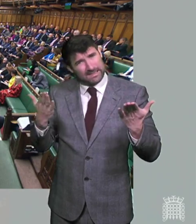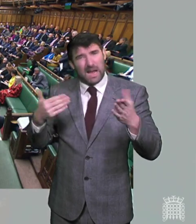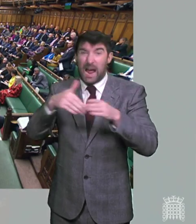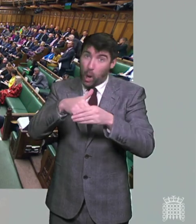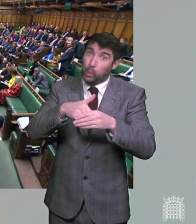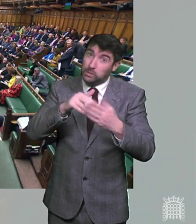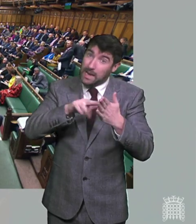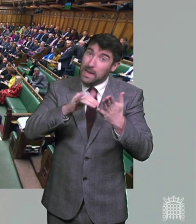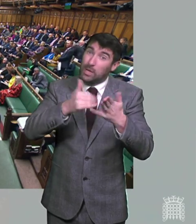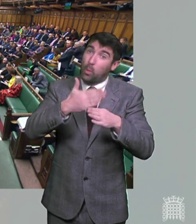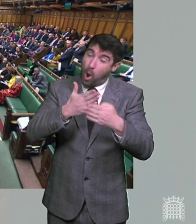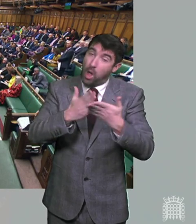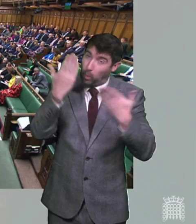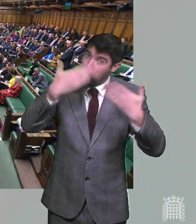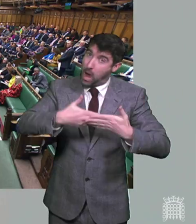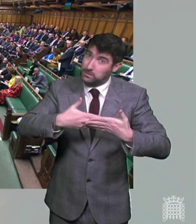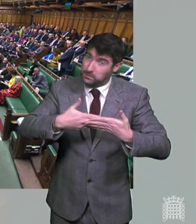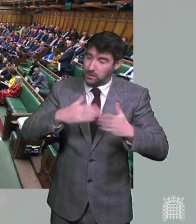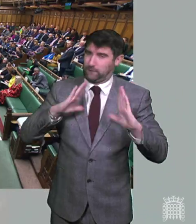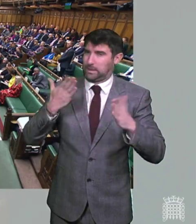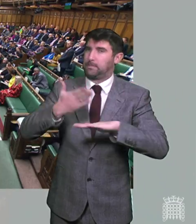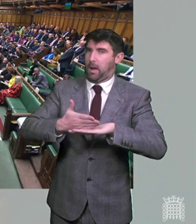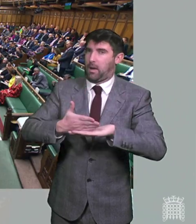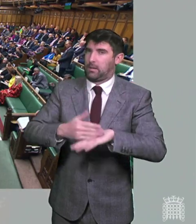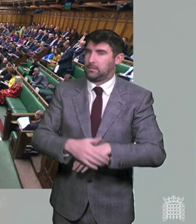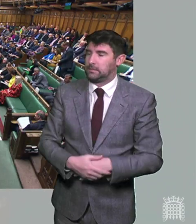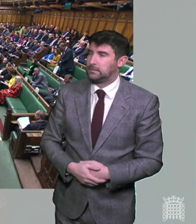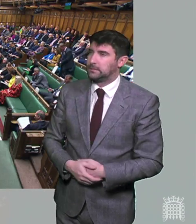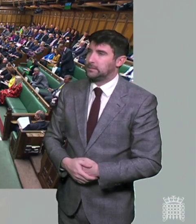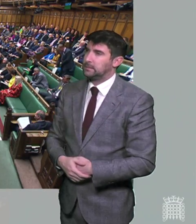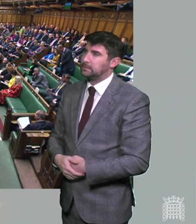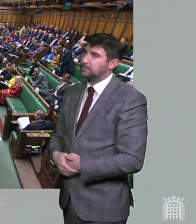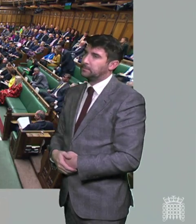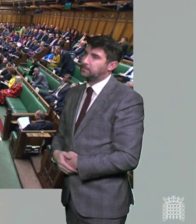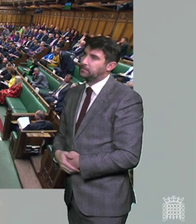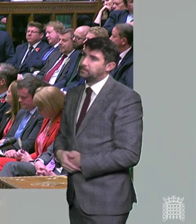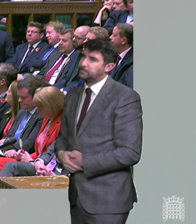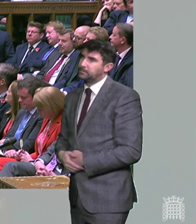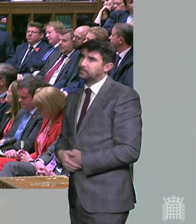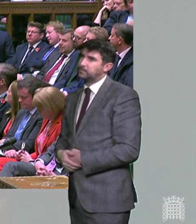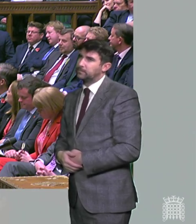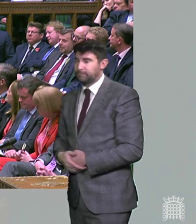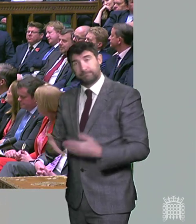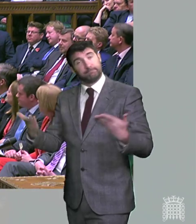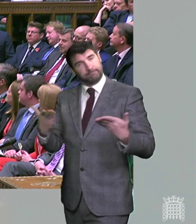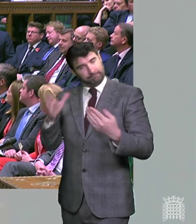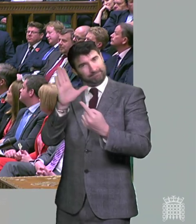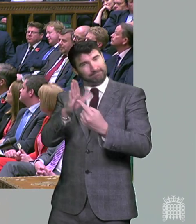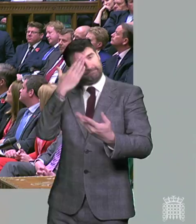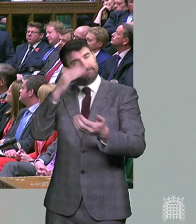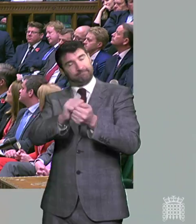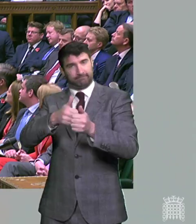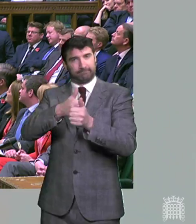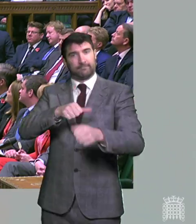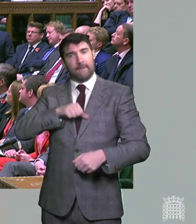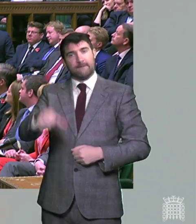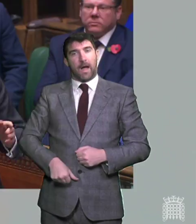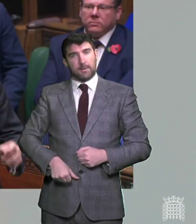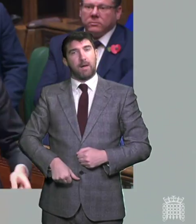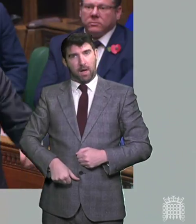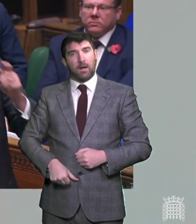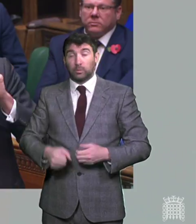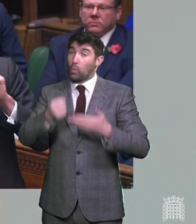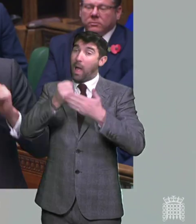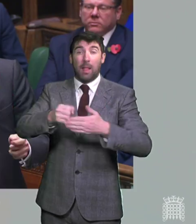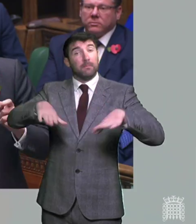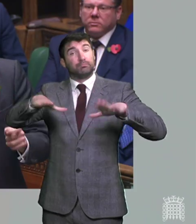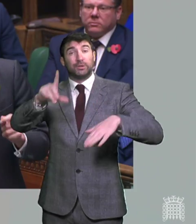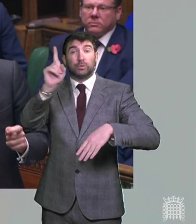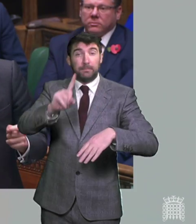On Back British Farming Day, will the Prime Minister join all Members in recognising the important role of farmers, and in recognising that public money for public good means producing food in this country?